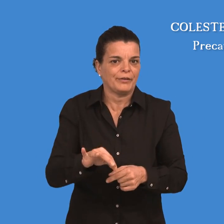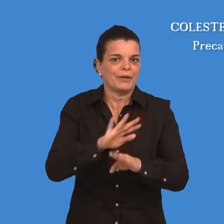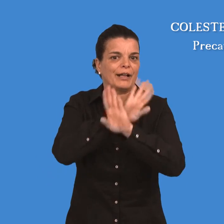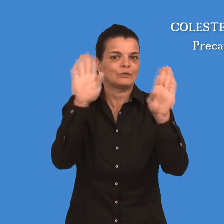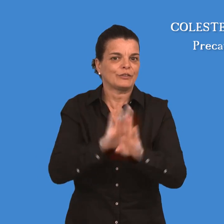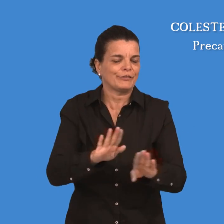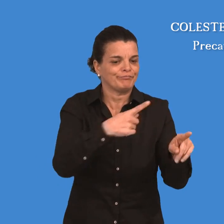resultado